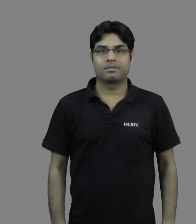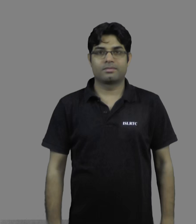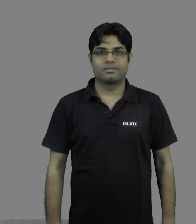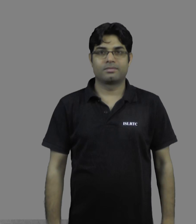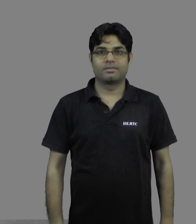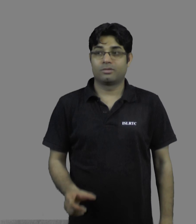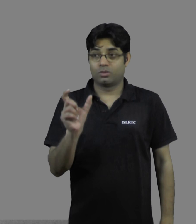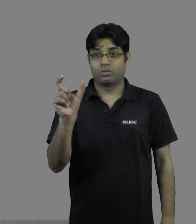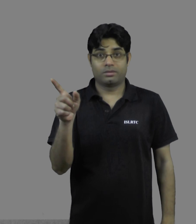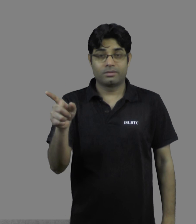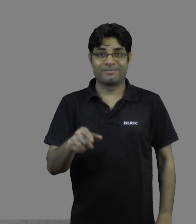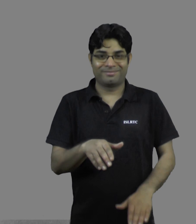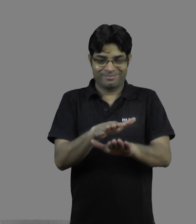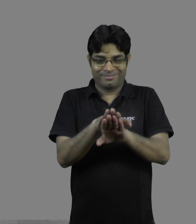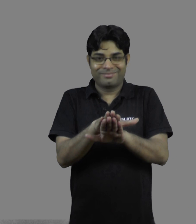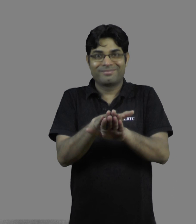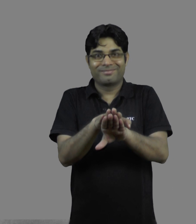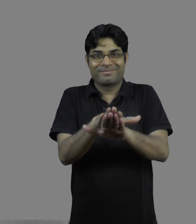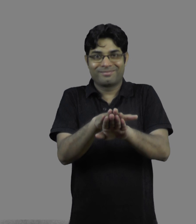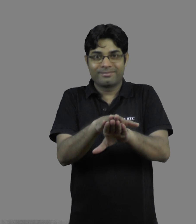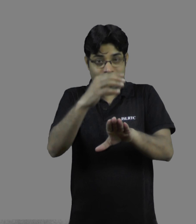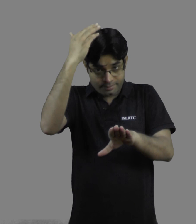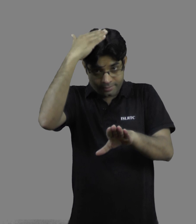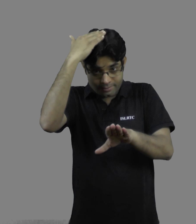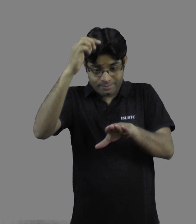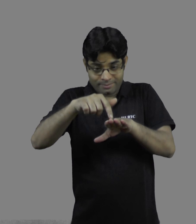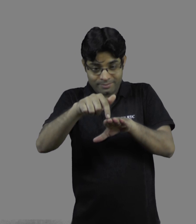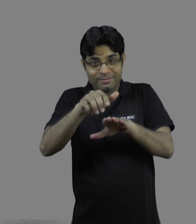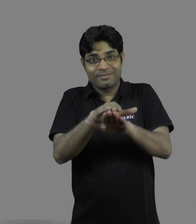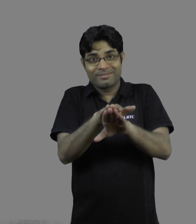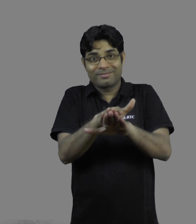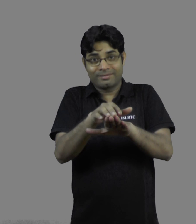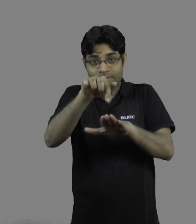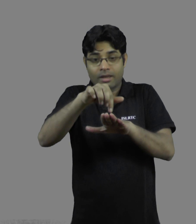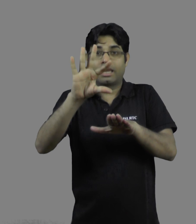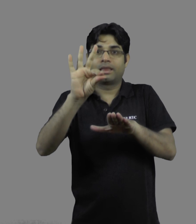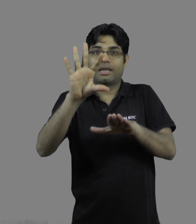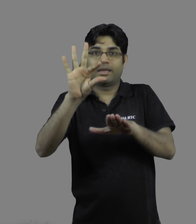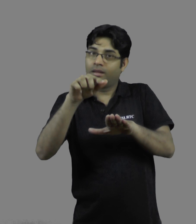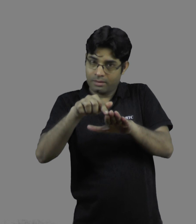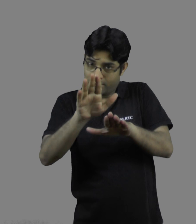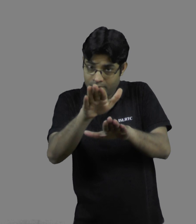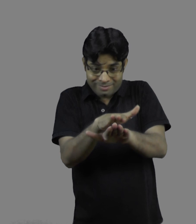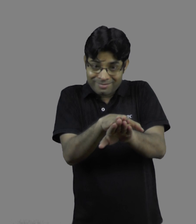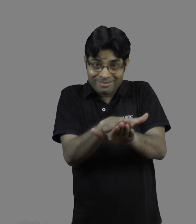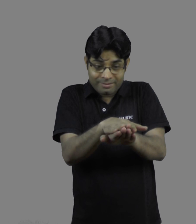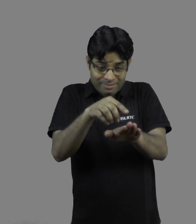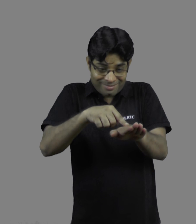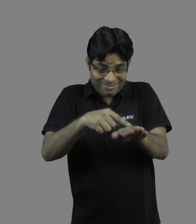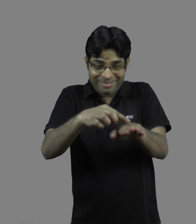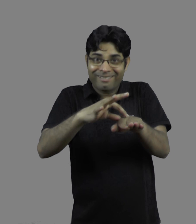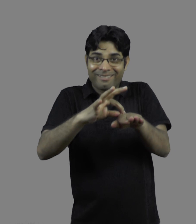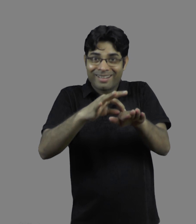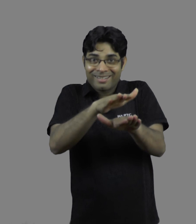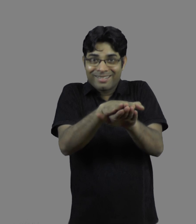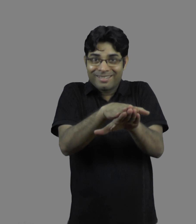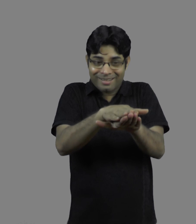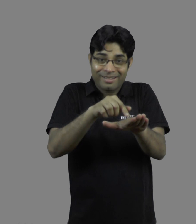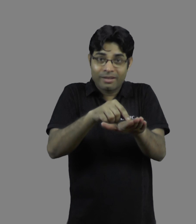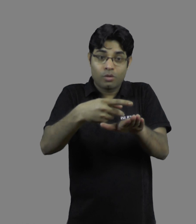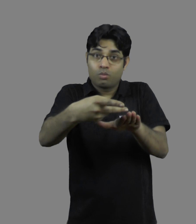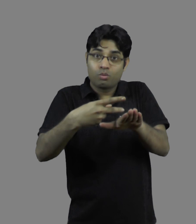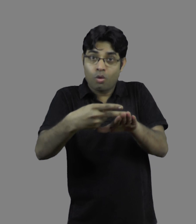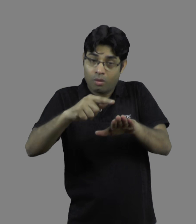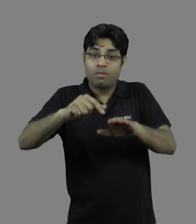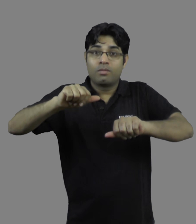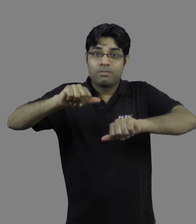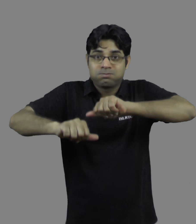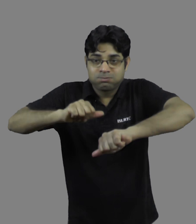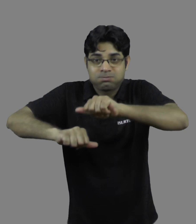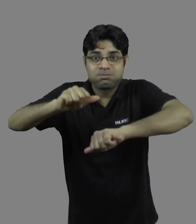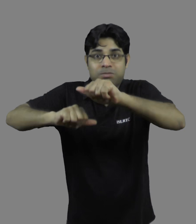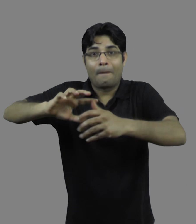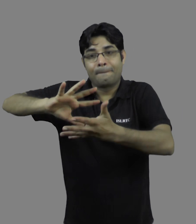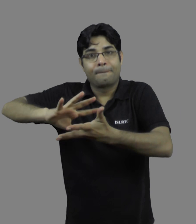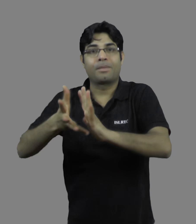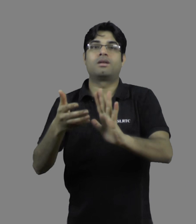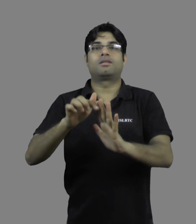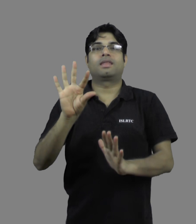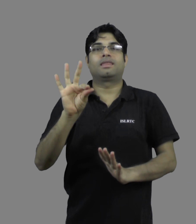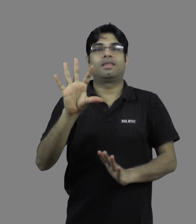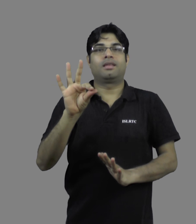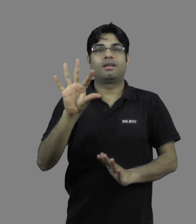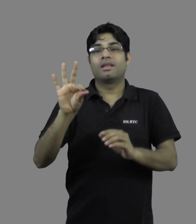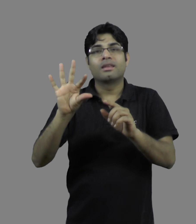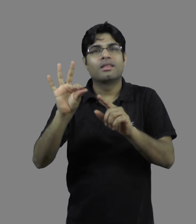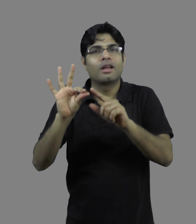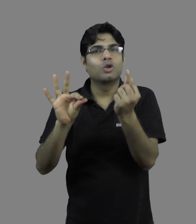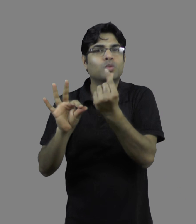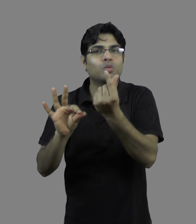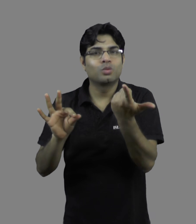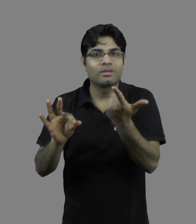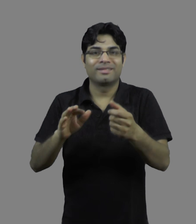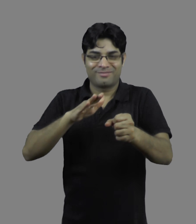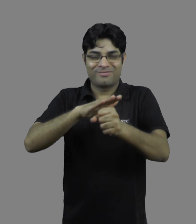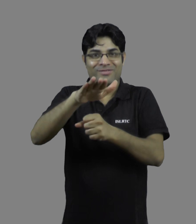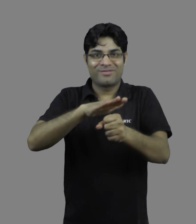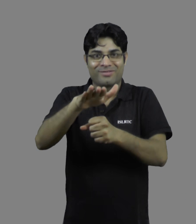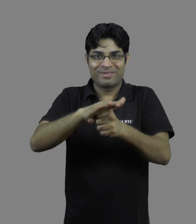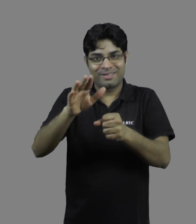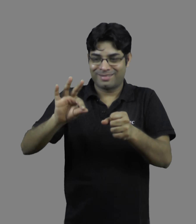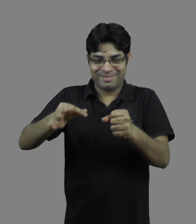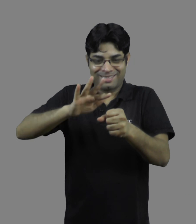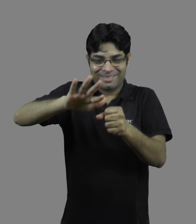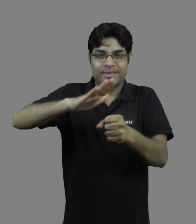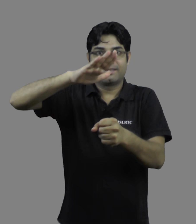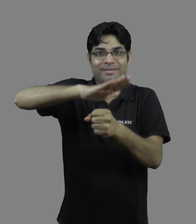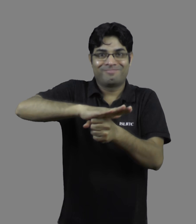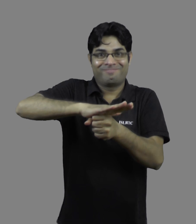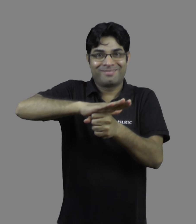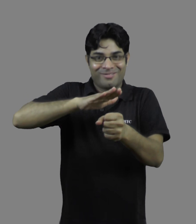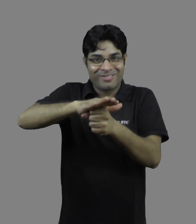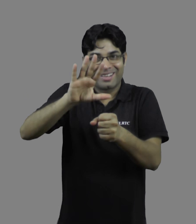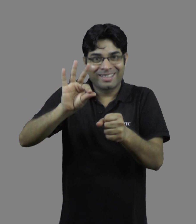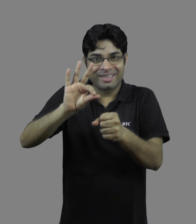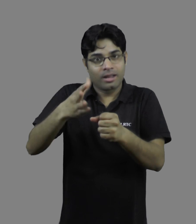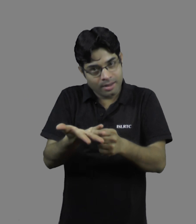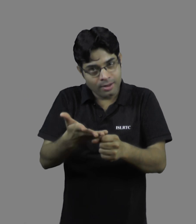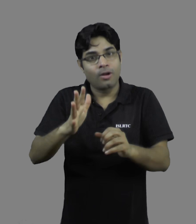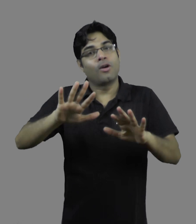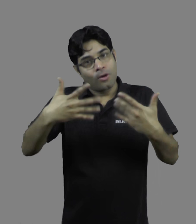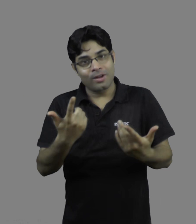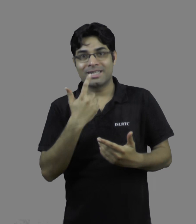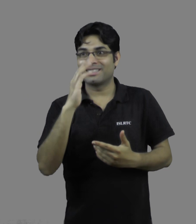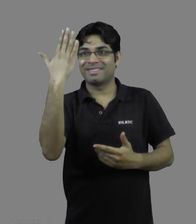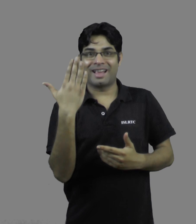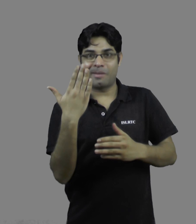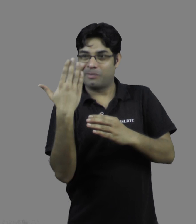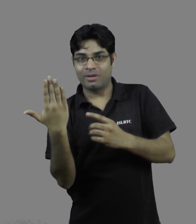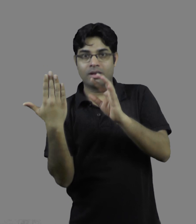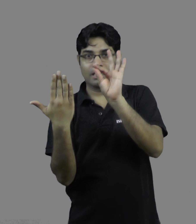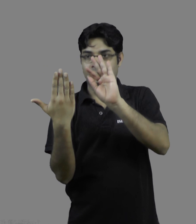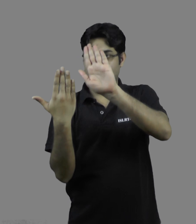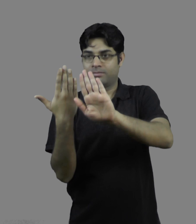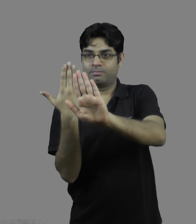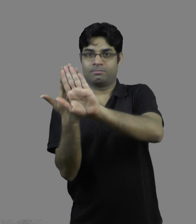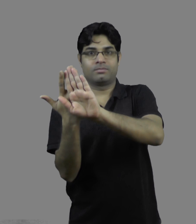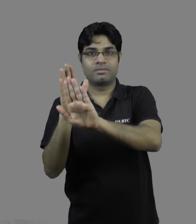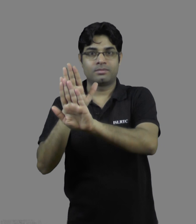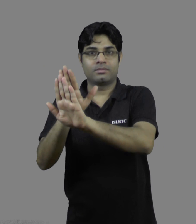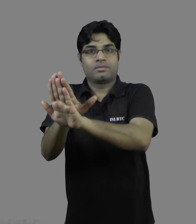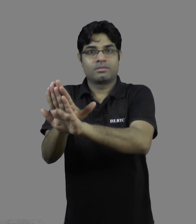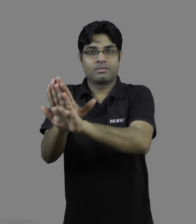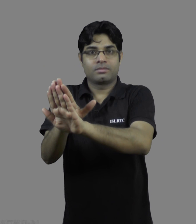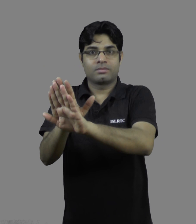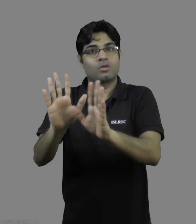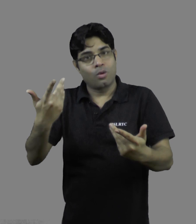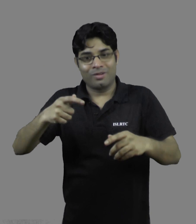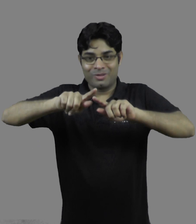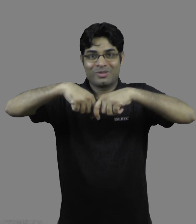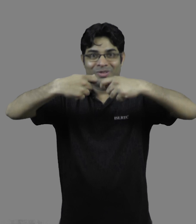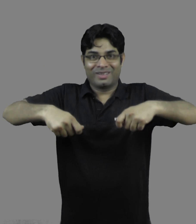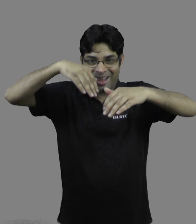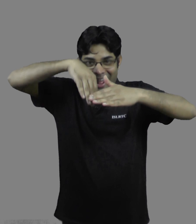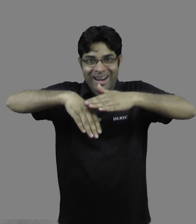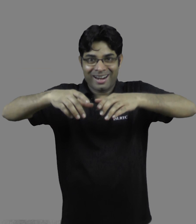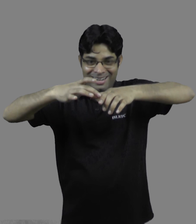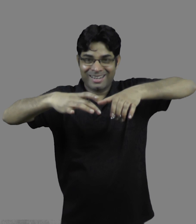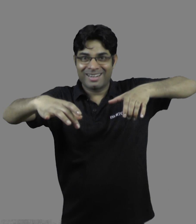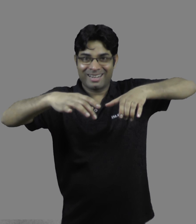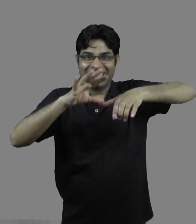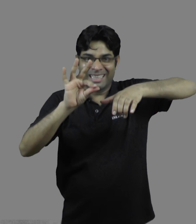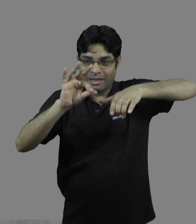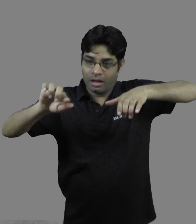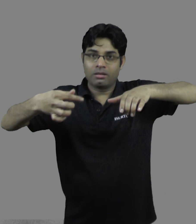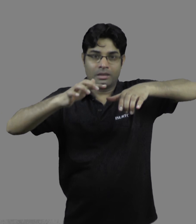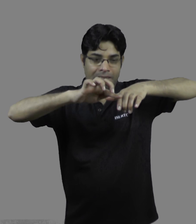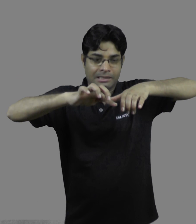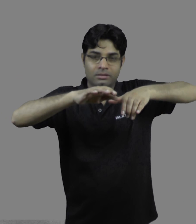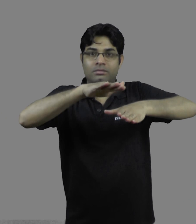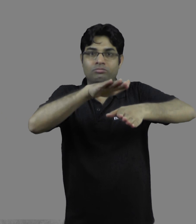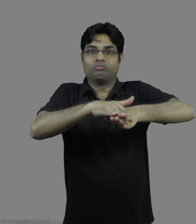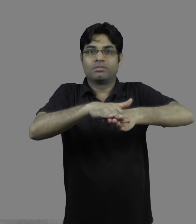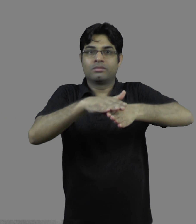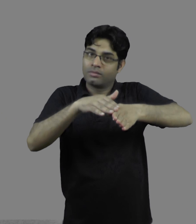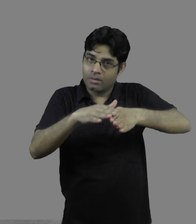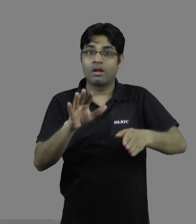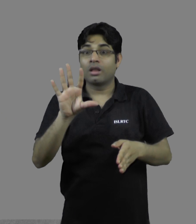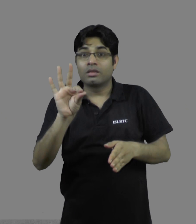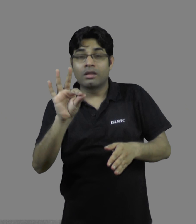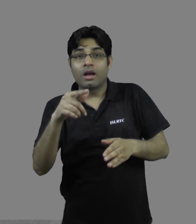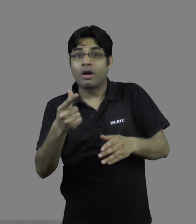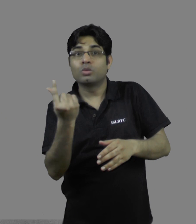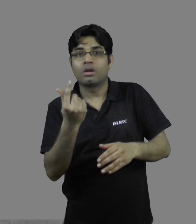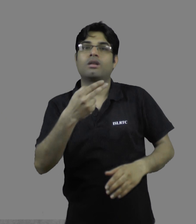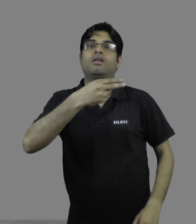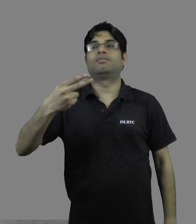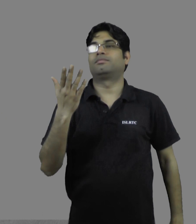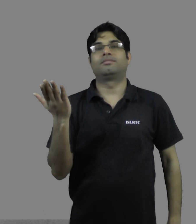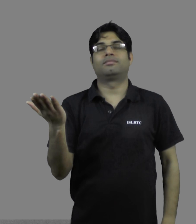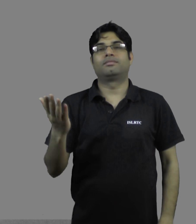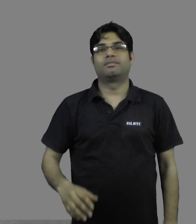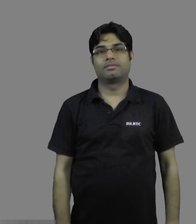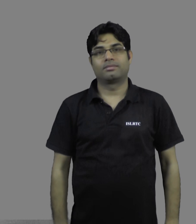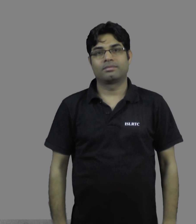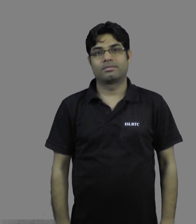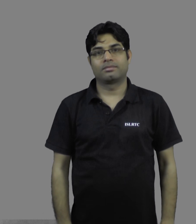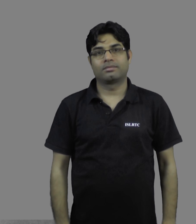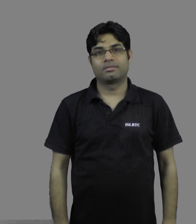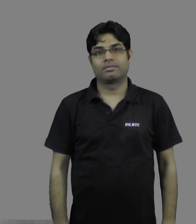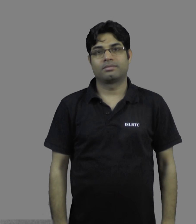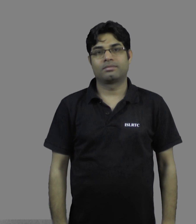Fish Glue And Ising Lass